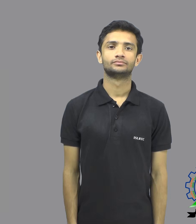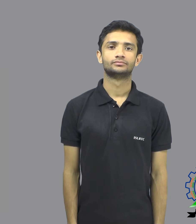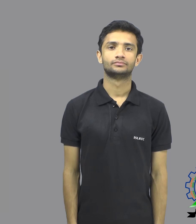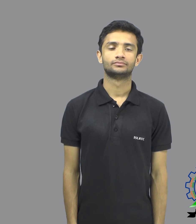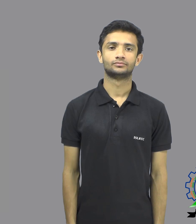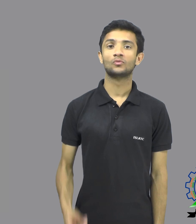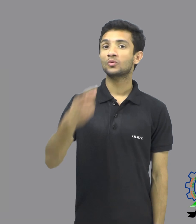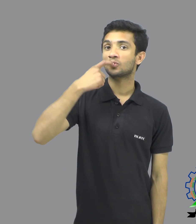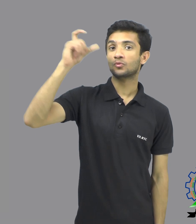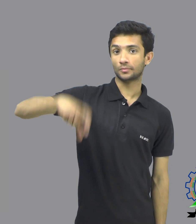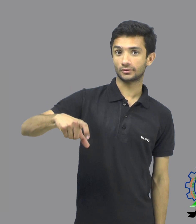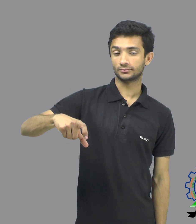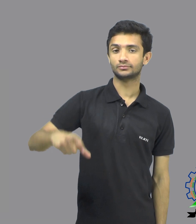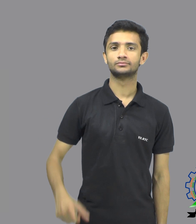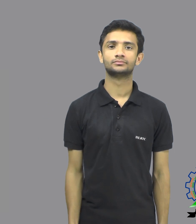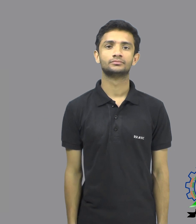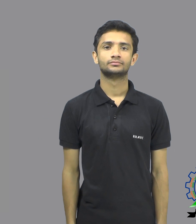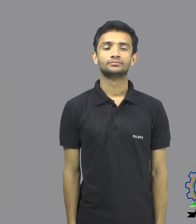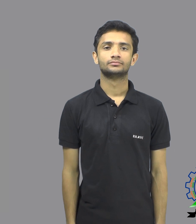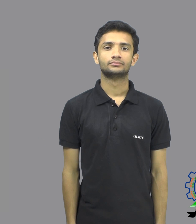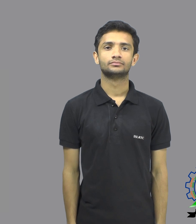Coimbatore